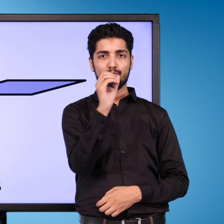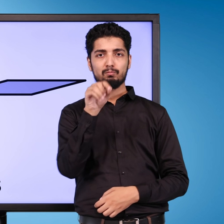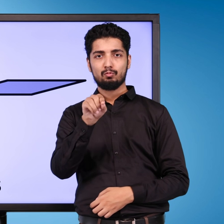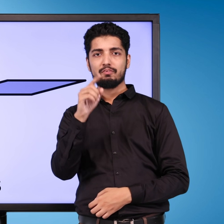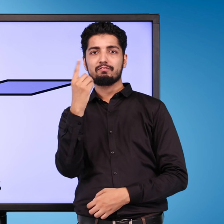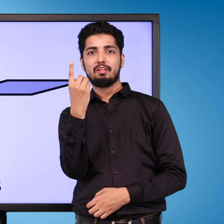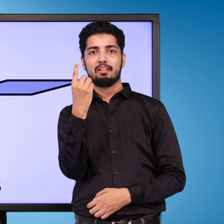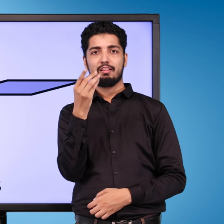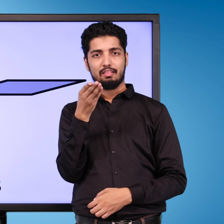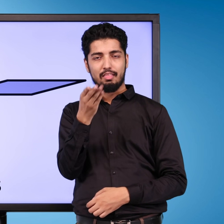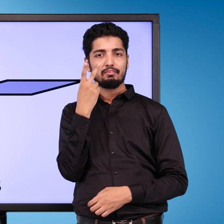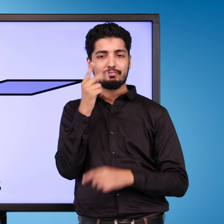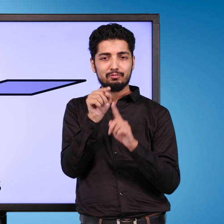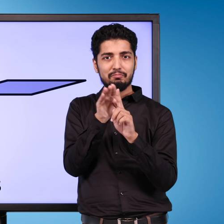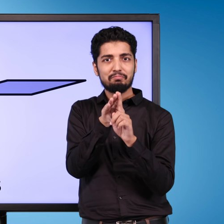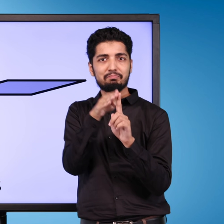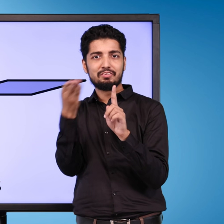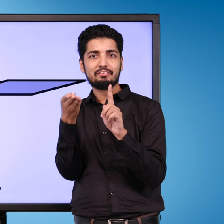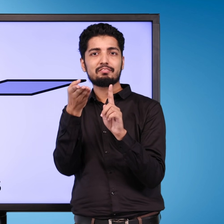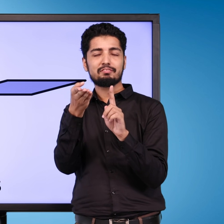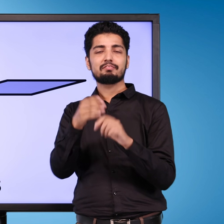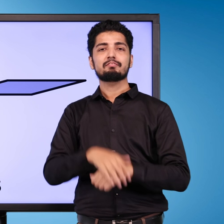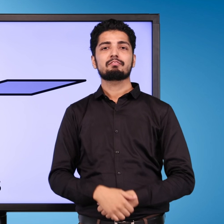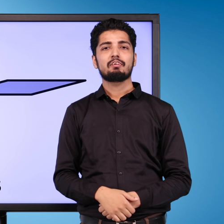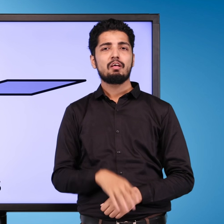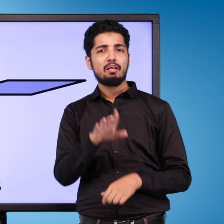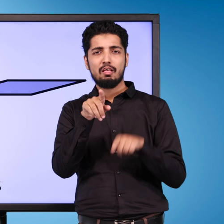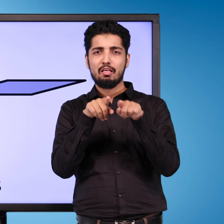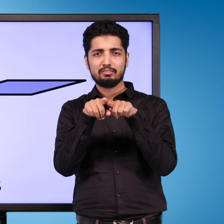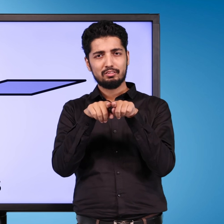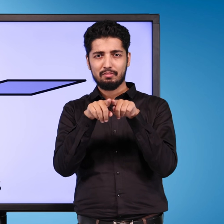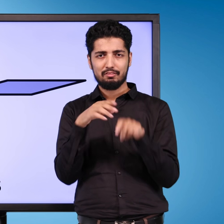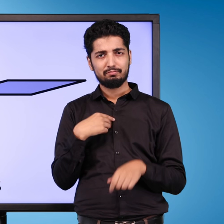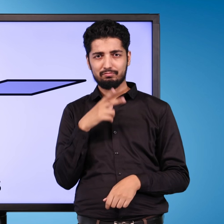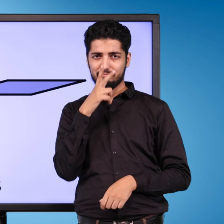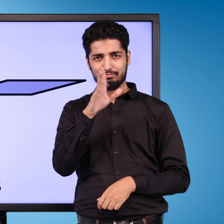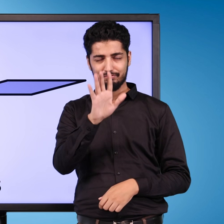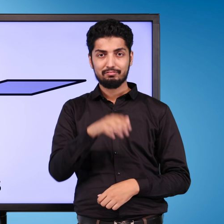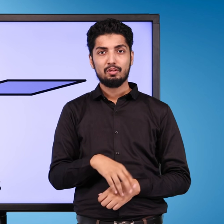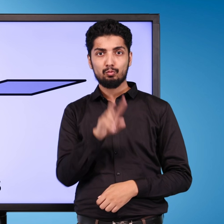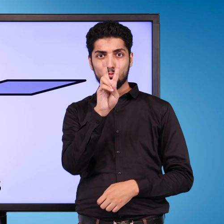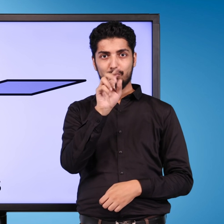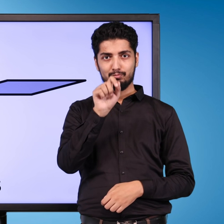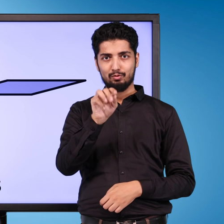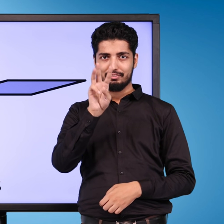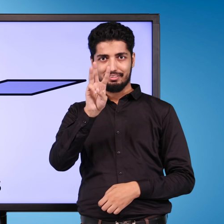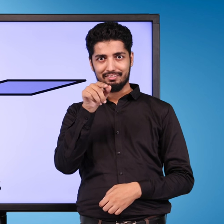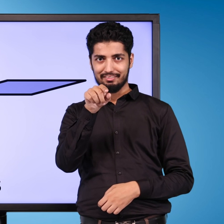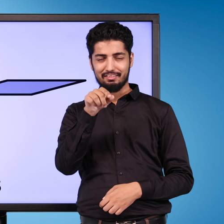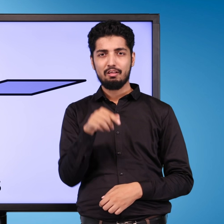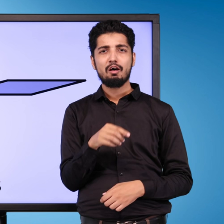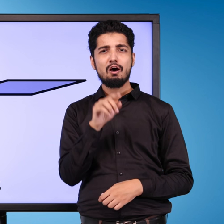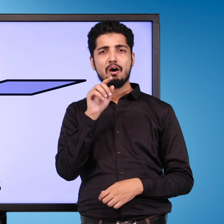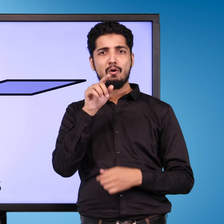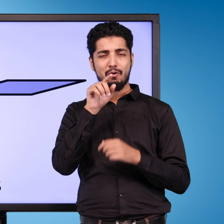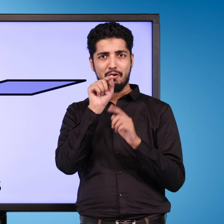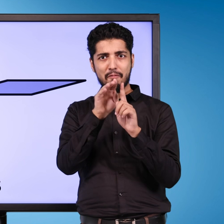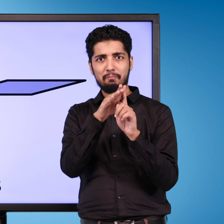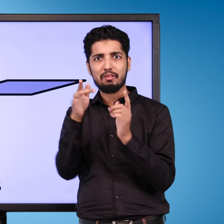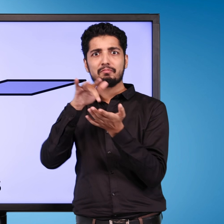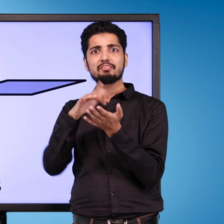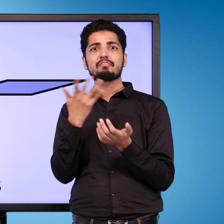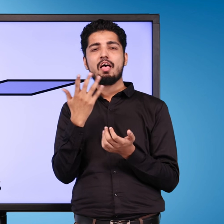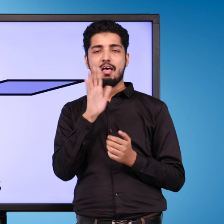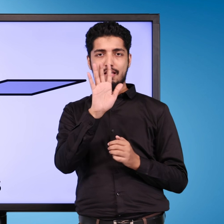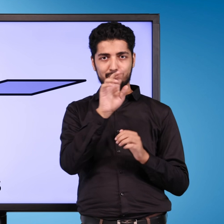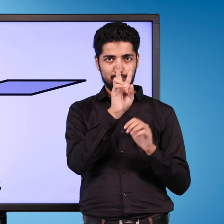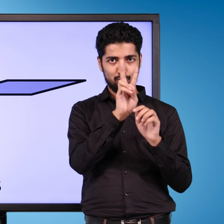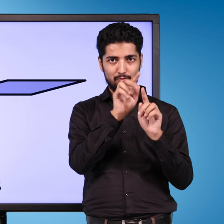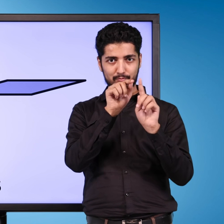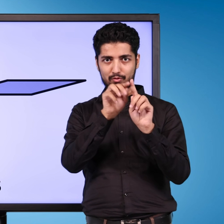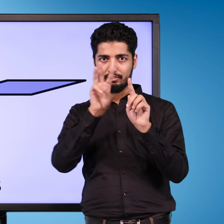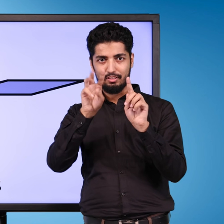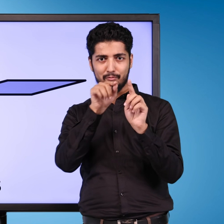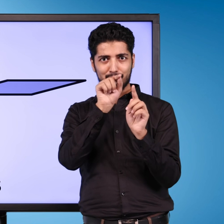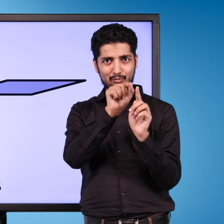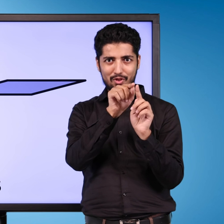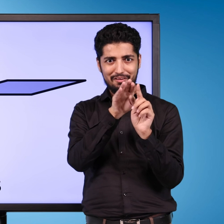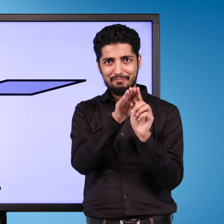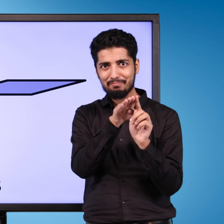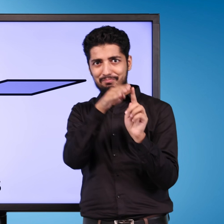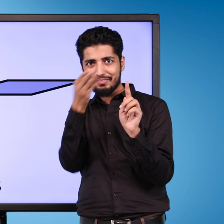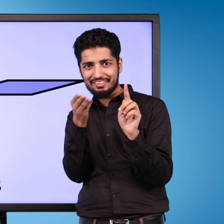position to the right of a decimal point in a number For example, in the number 2.3 3 is in the tenths position